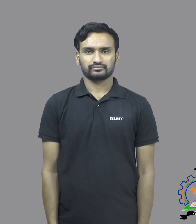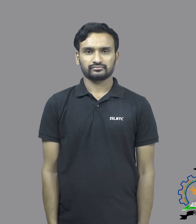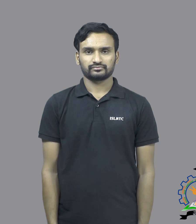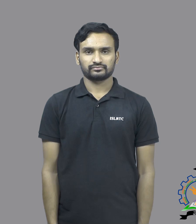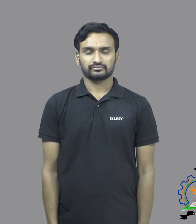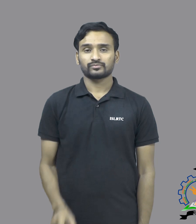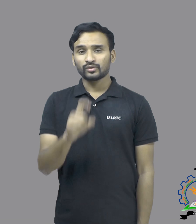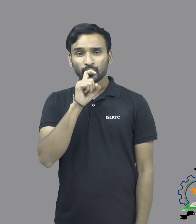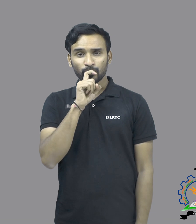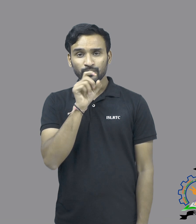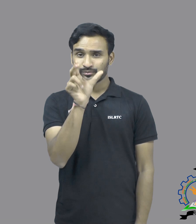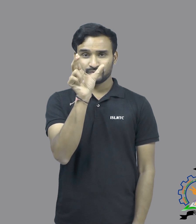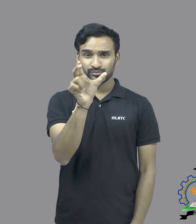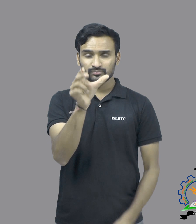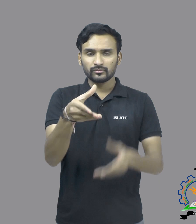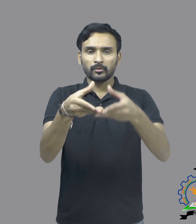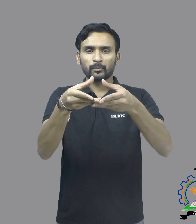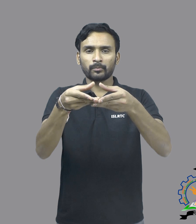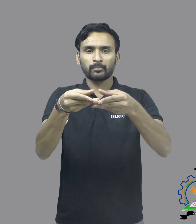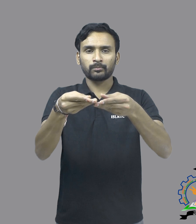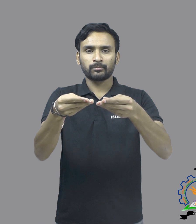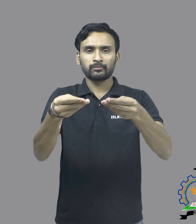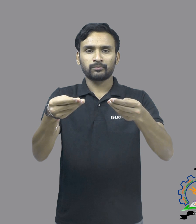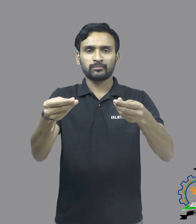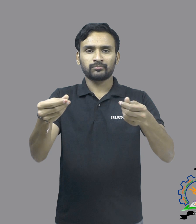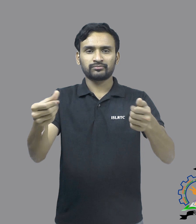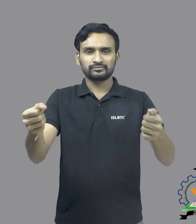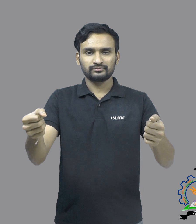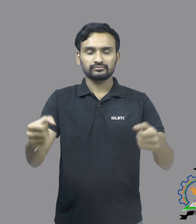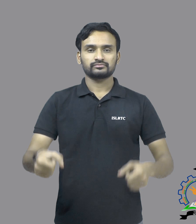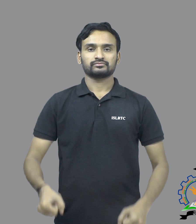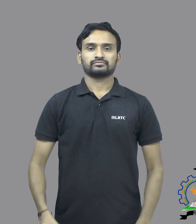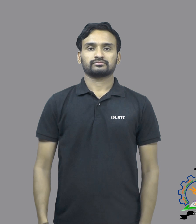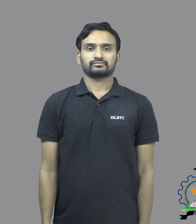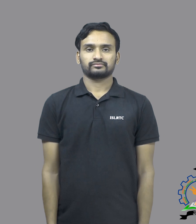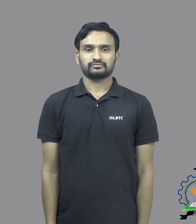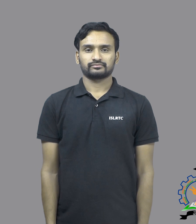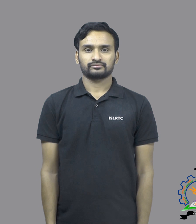Melt (ICE)